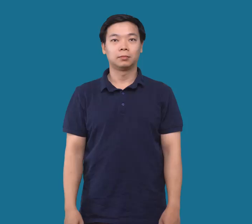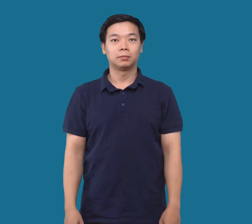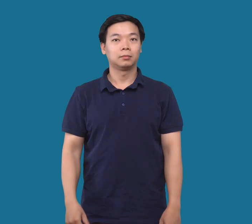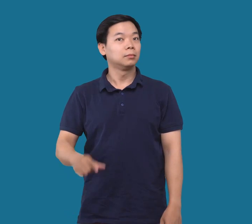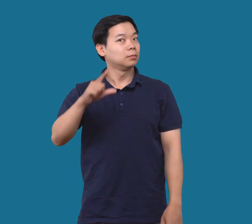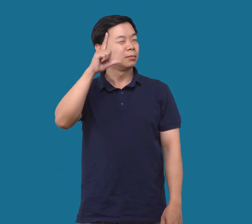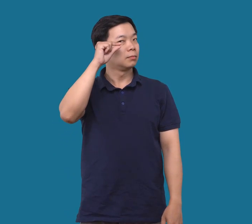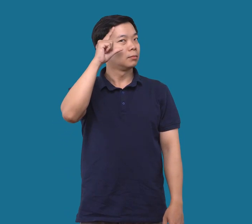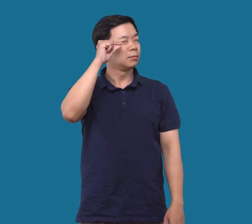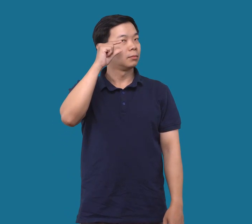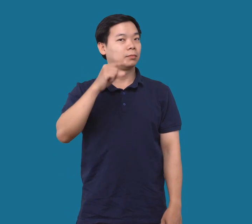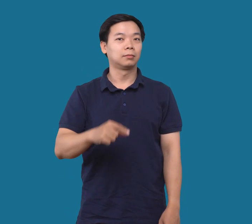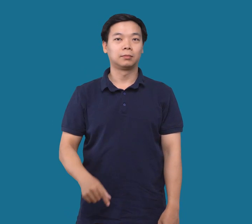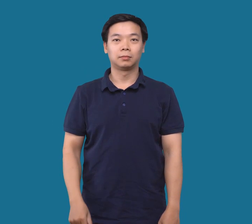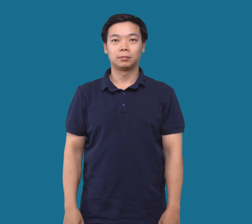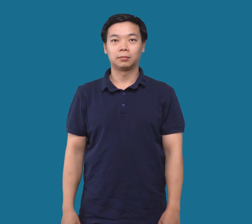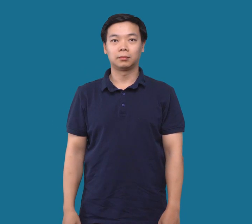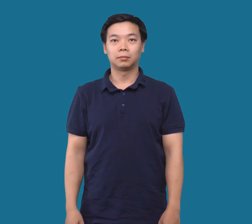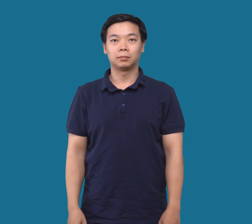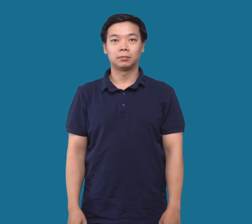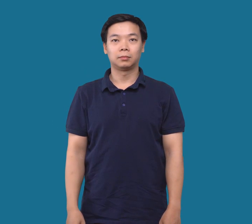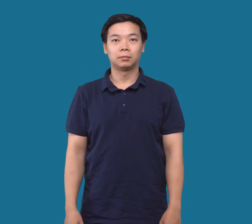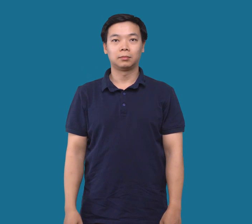nháy mắt